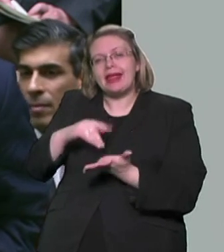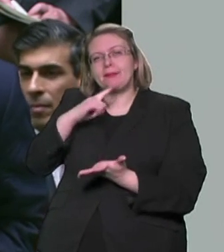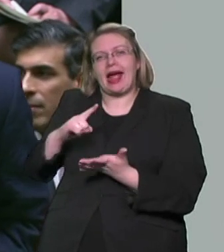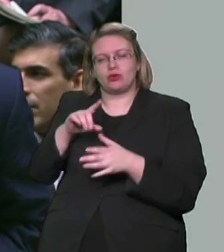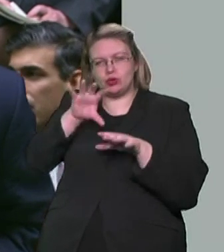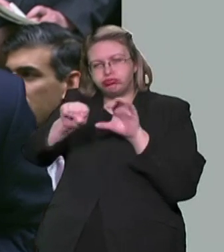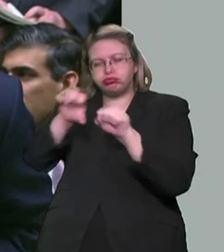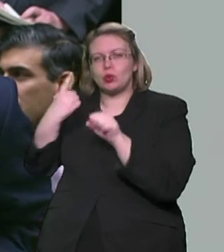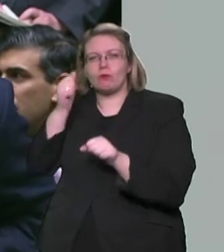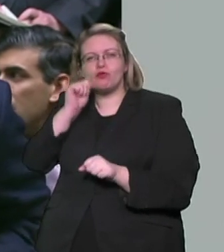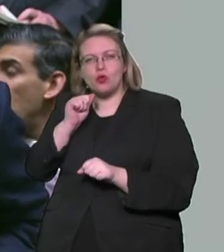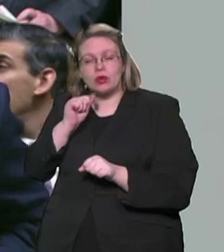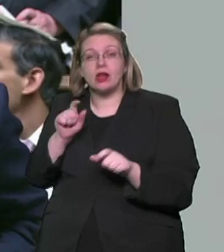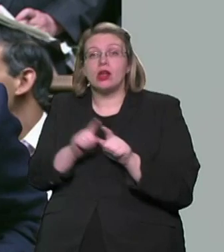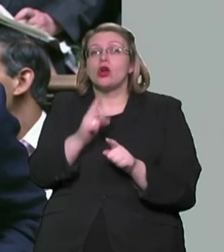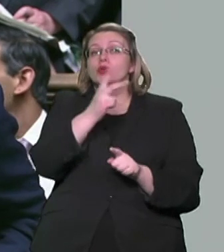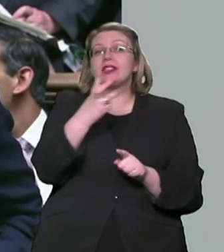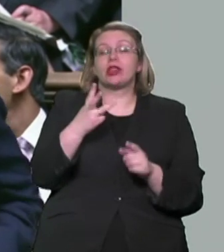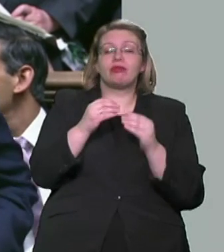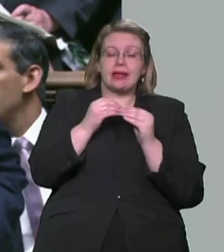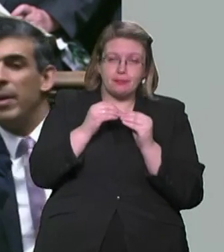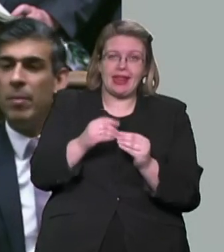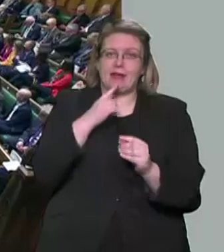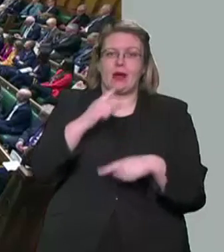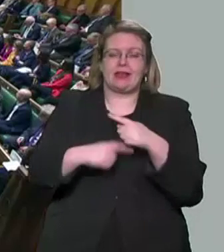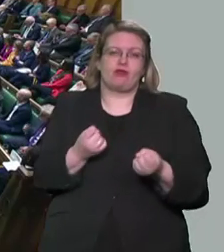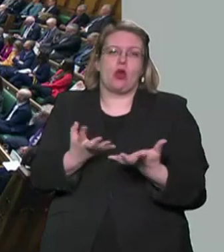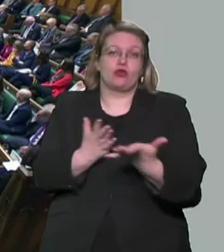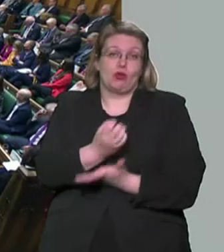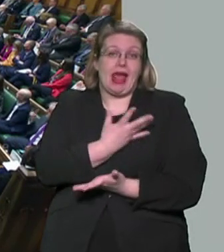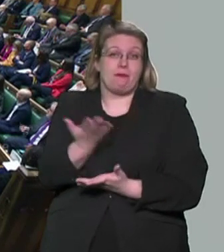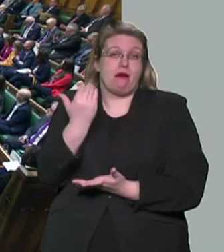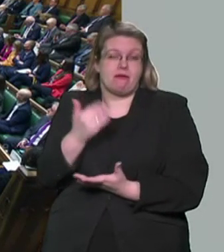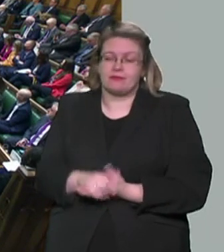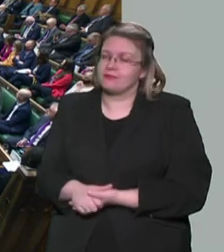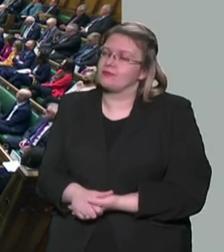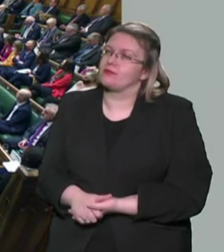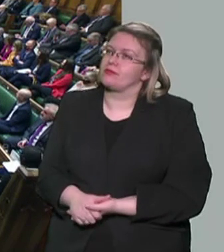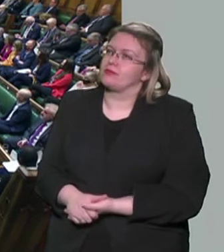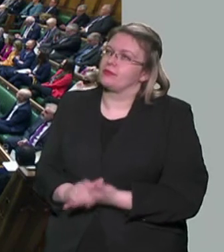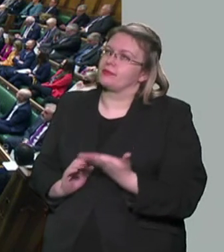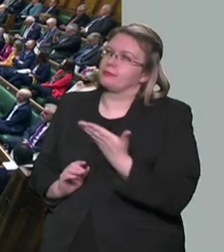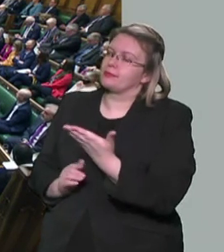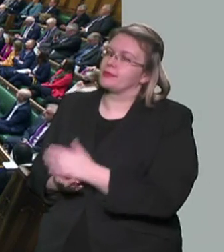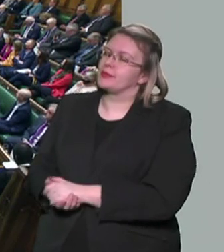Some £23 billion a year was lost under Labour in fraud.